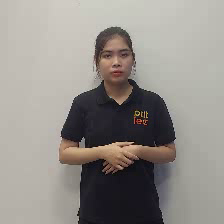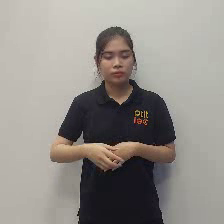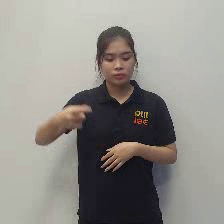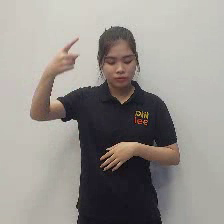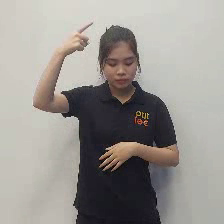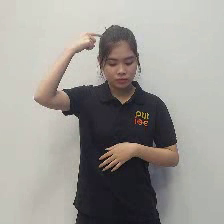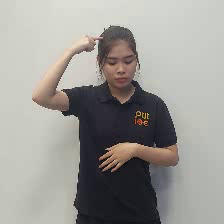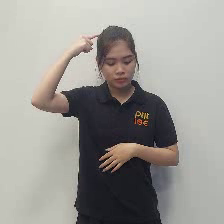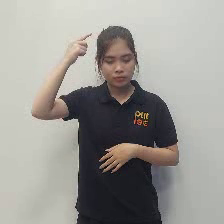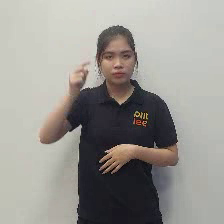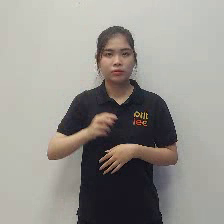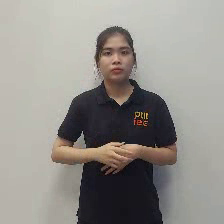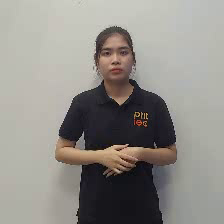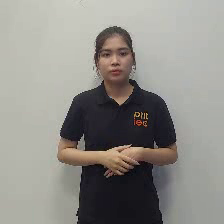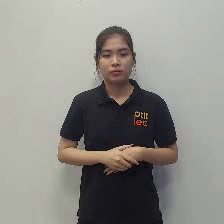Đầu